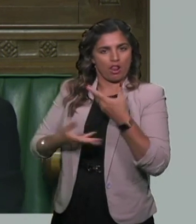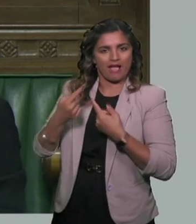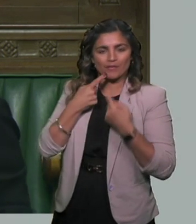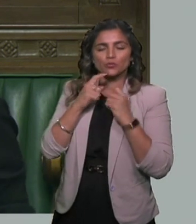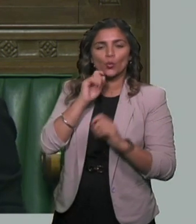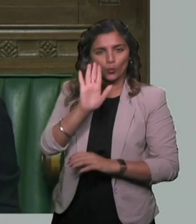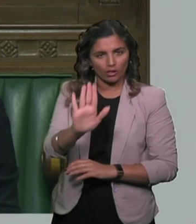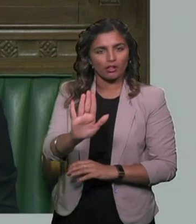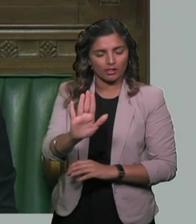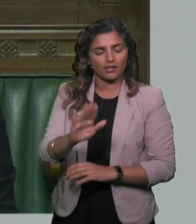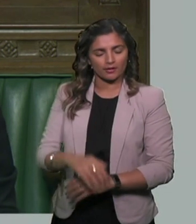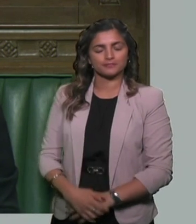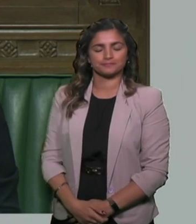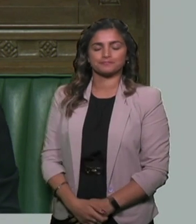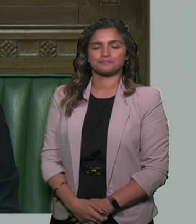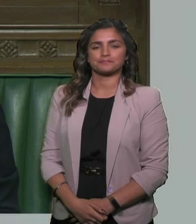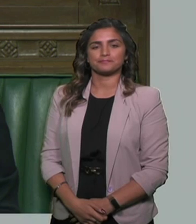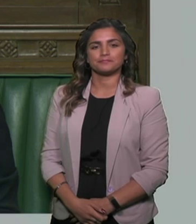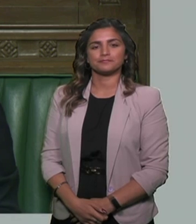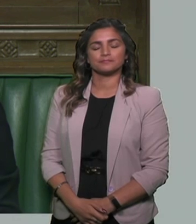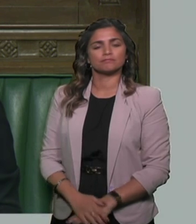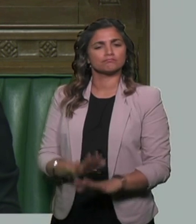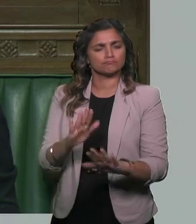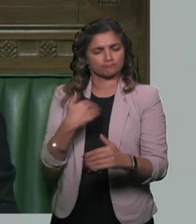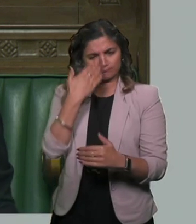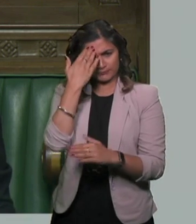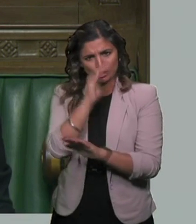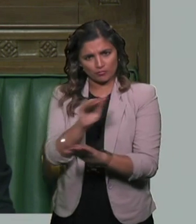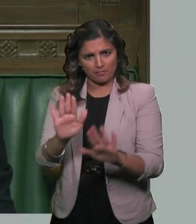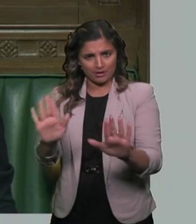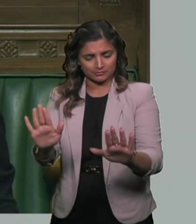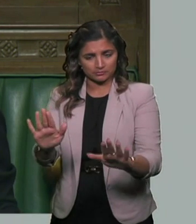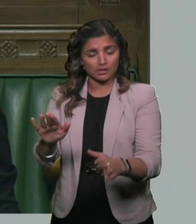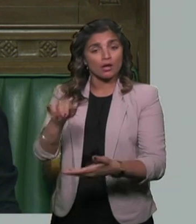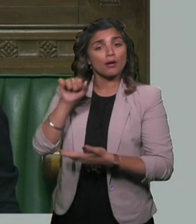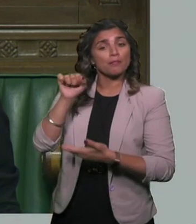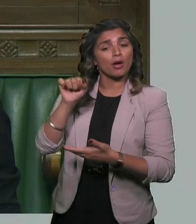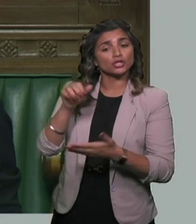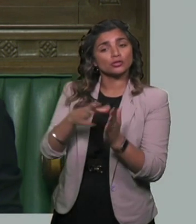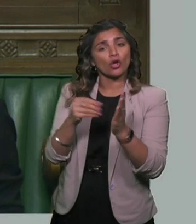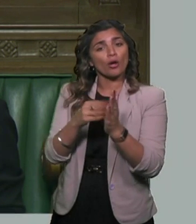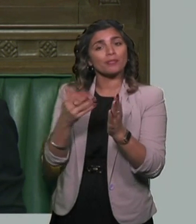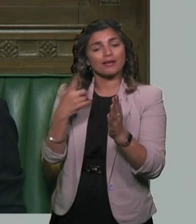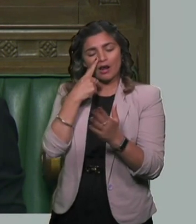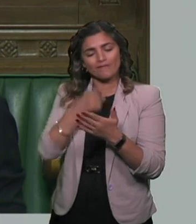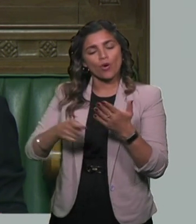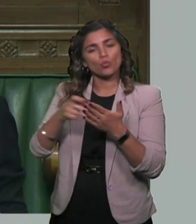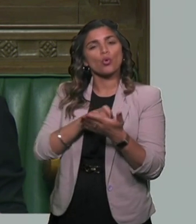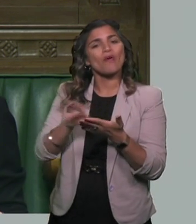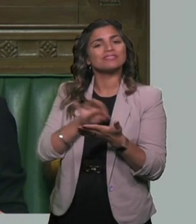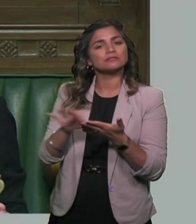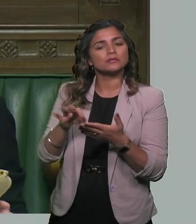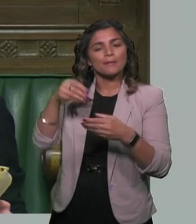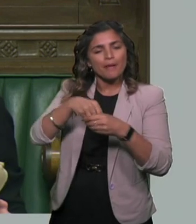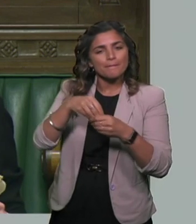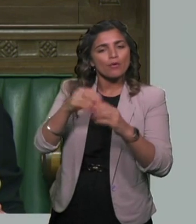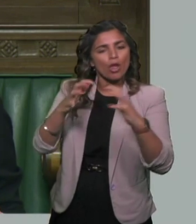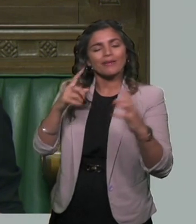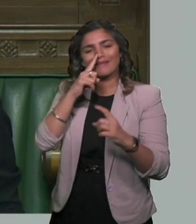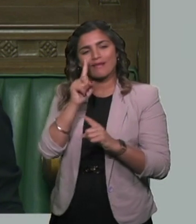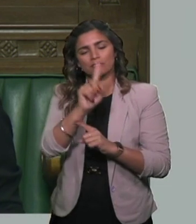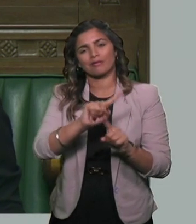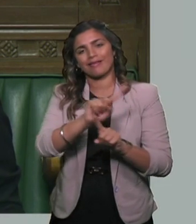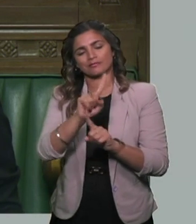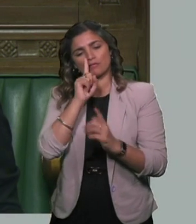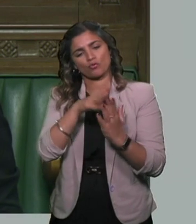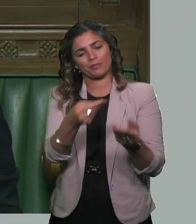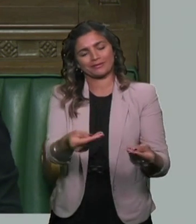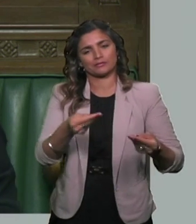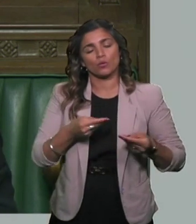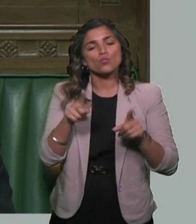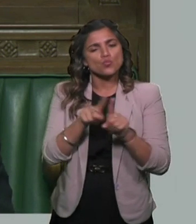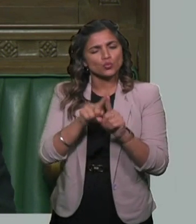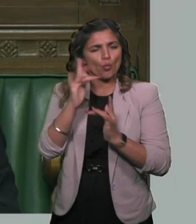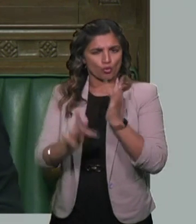I remind honourable Members that copies of the Budget resolutions will be available from the Vote Office in Members’ Lobby after the Chancellor’s statement and, of course, online.